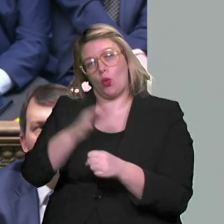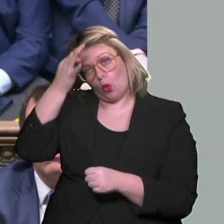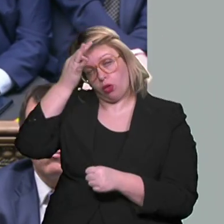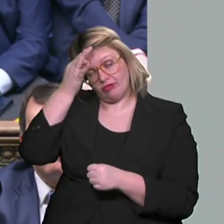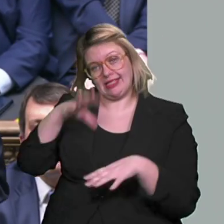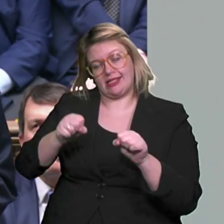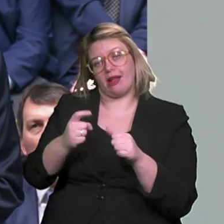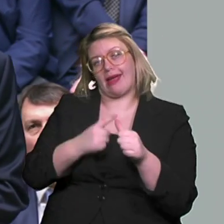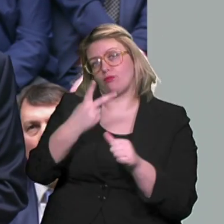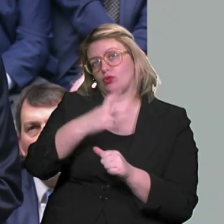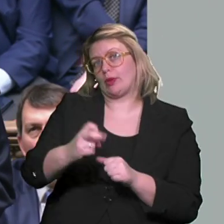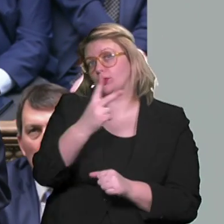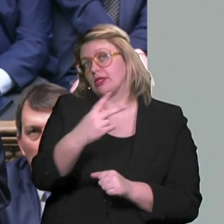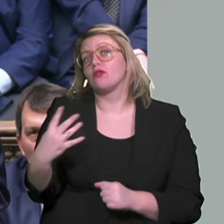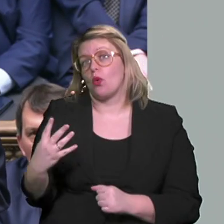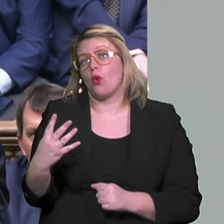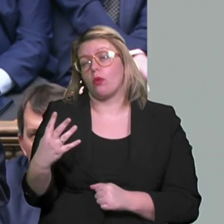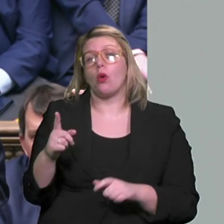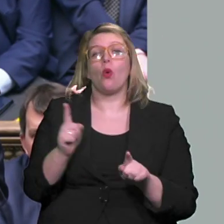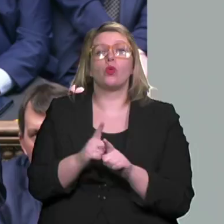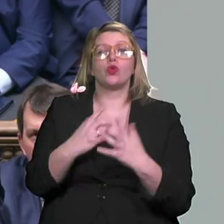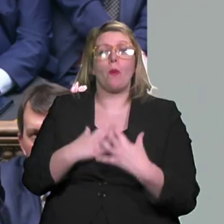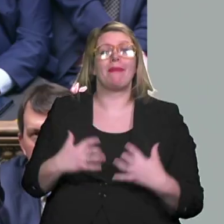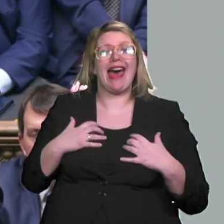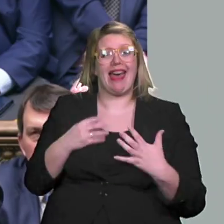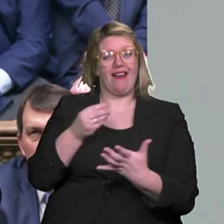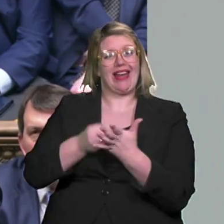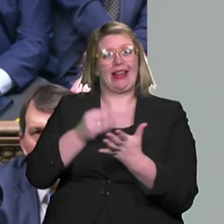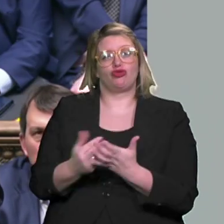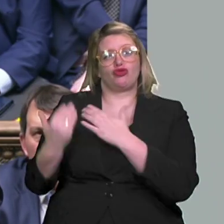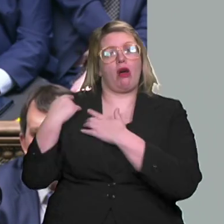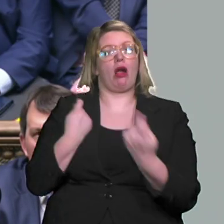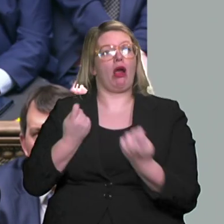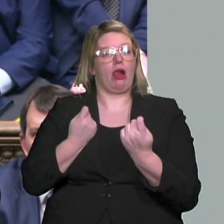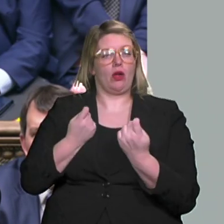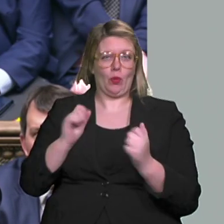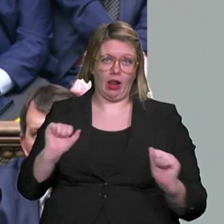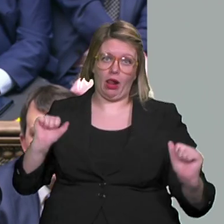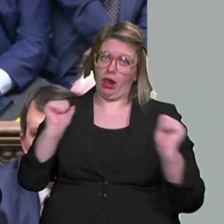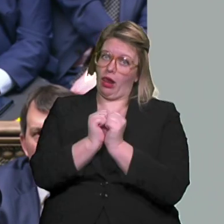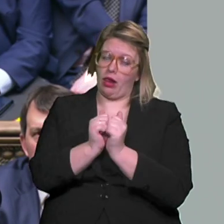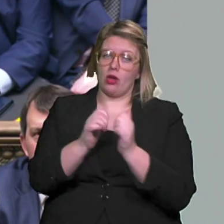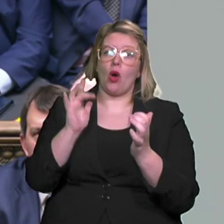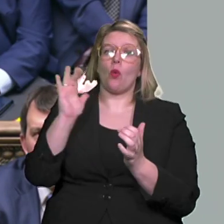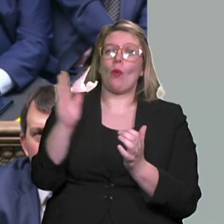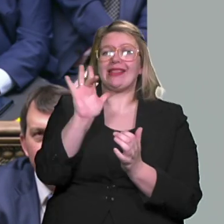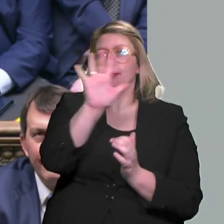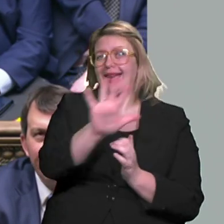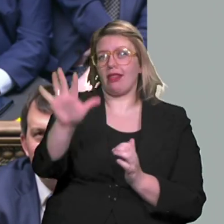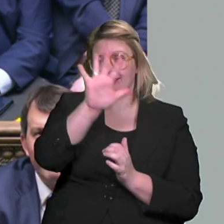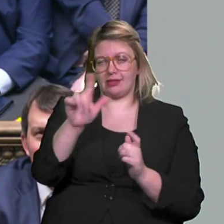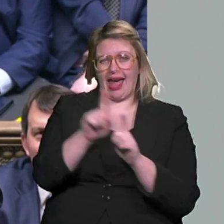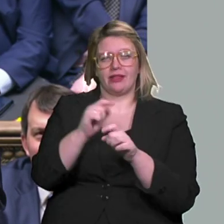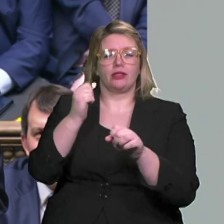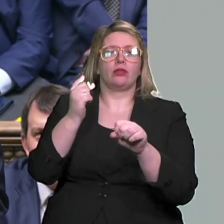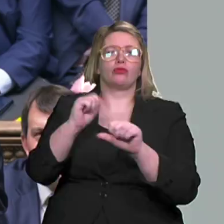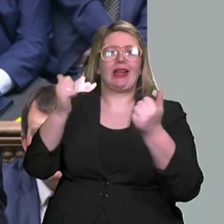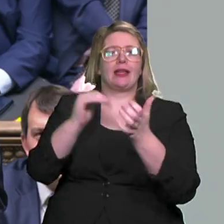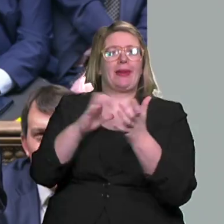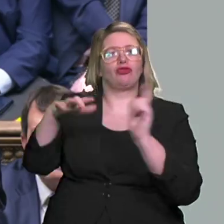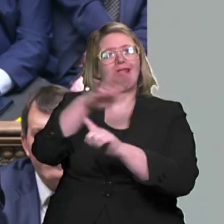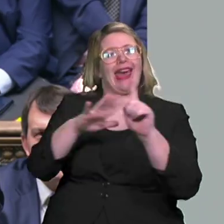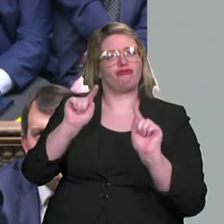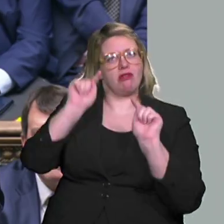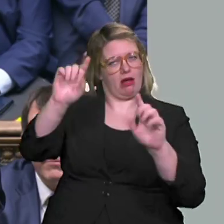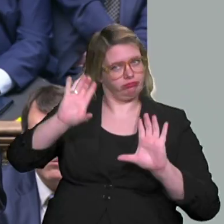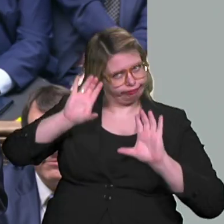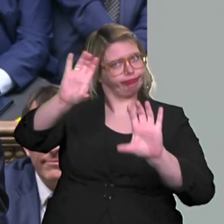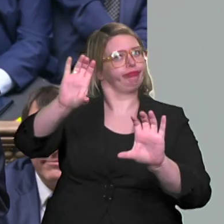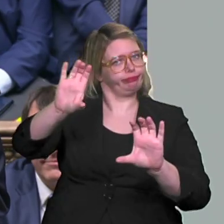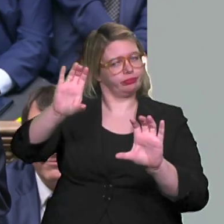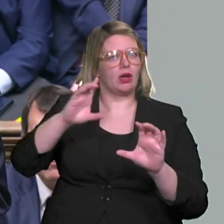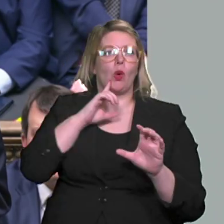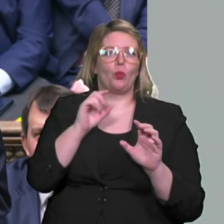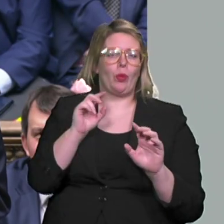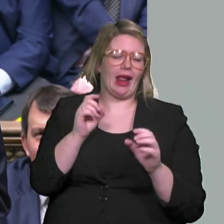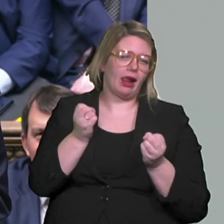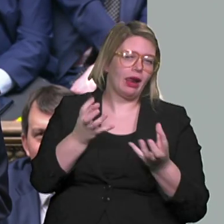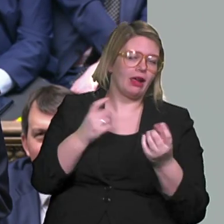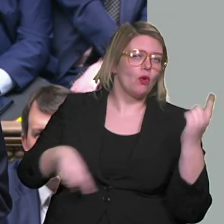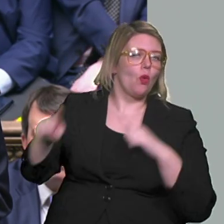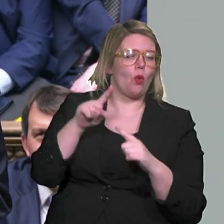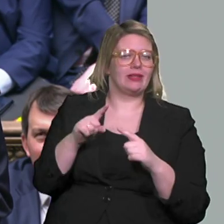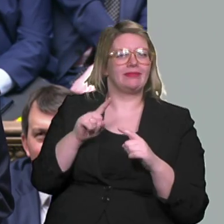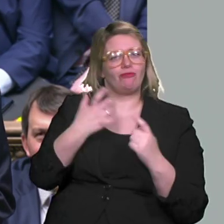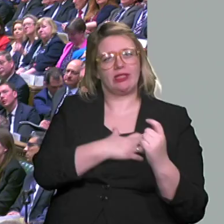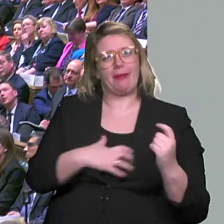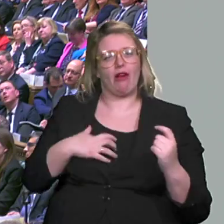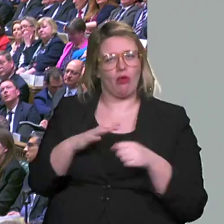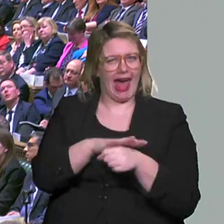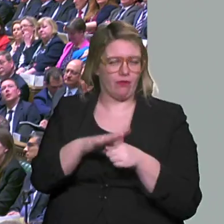I will also boost Mayors’ financial autonomy by agreeing multi-year single settlements for the west midlands and the Greater Manchester Combined Authority in the next spending review, something I intend to roll out for all mayoral areas over time.